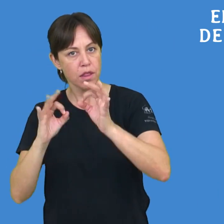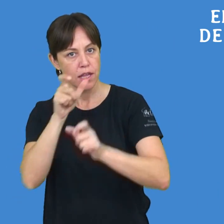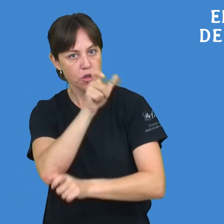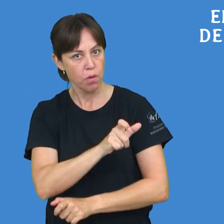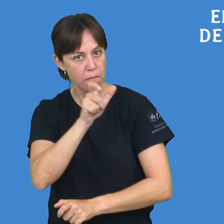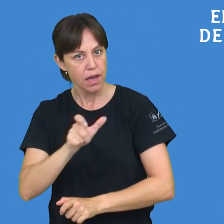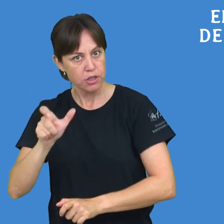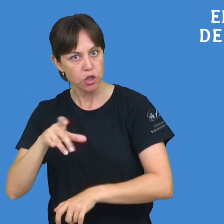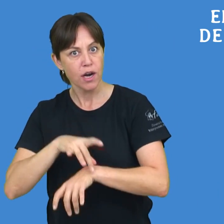persona